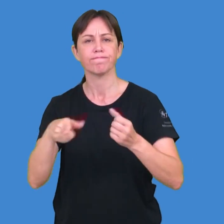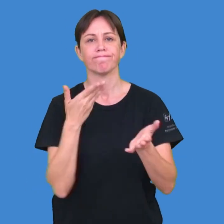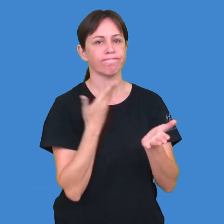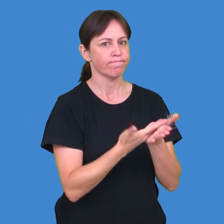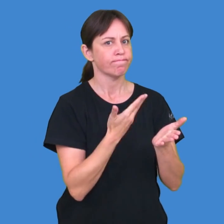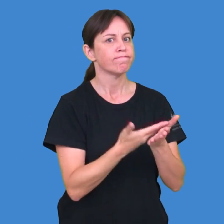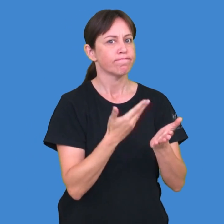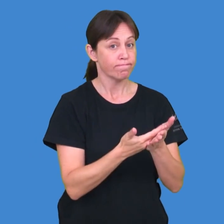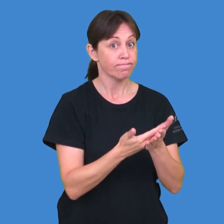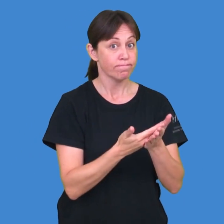certificado